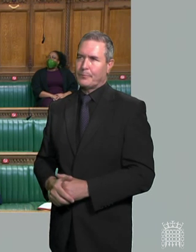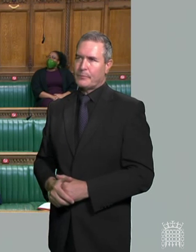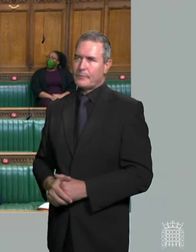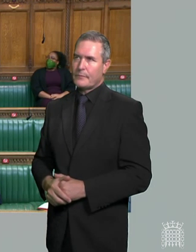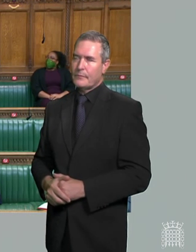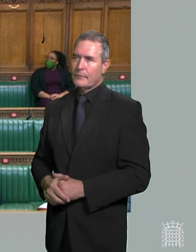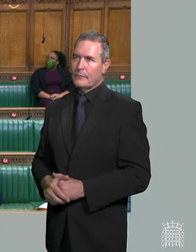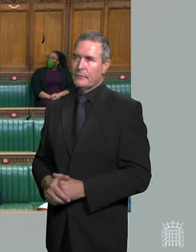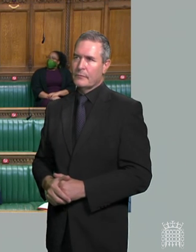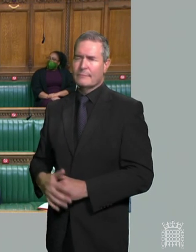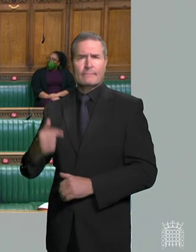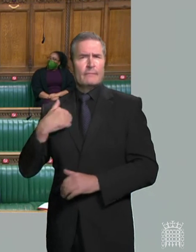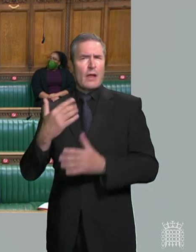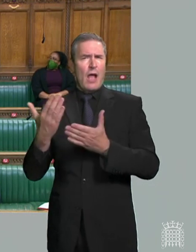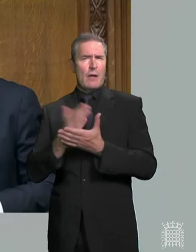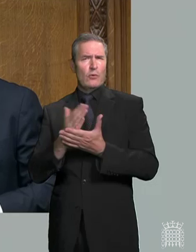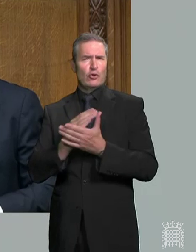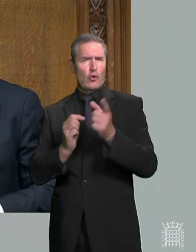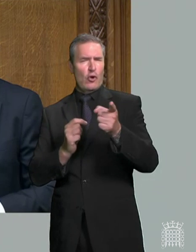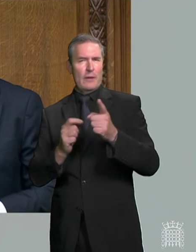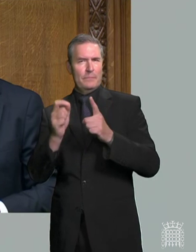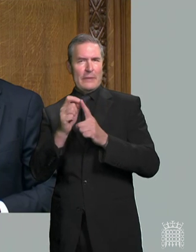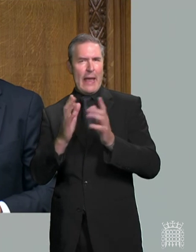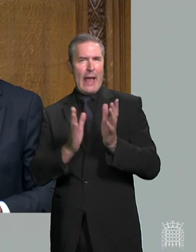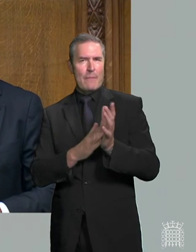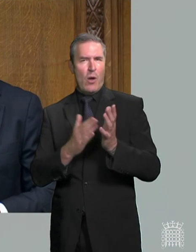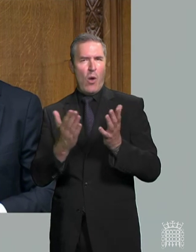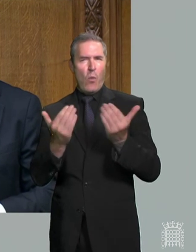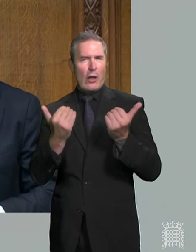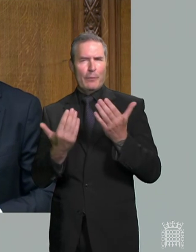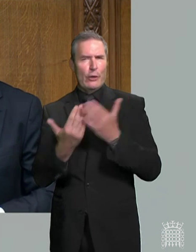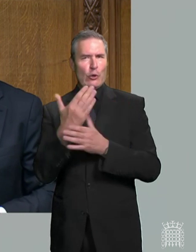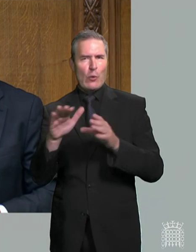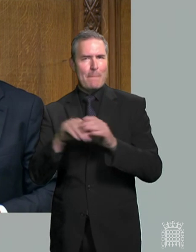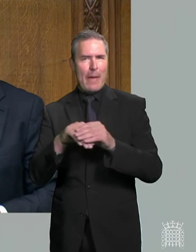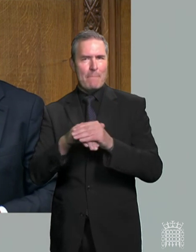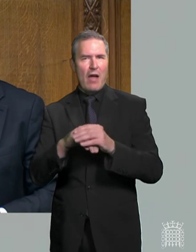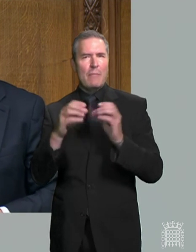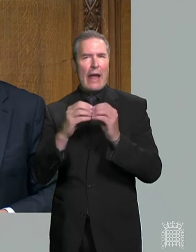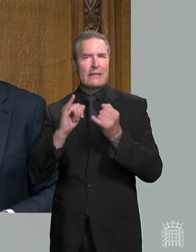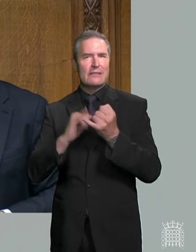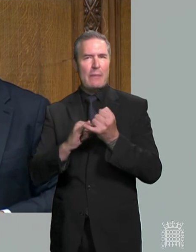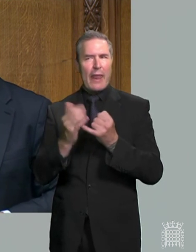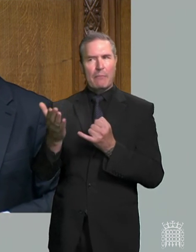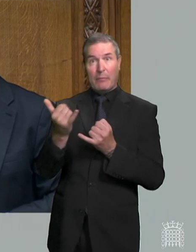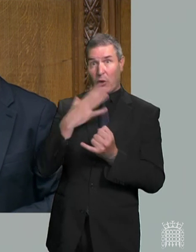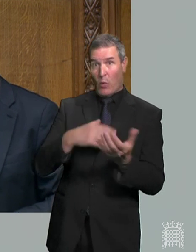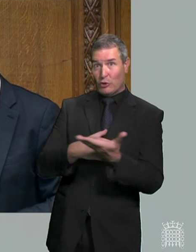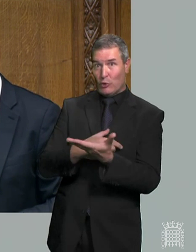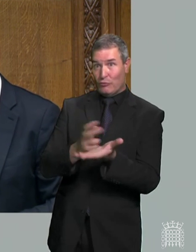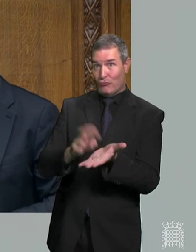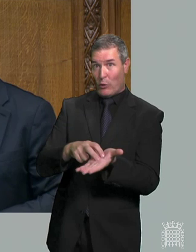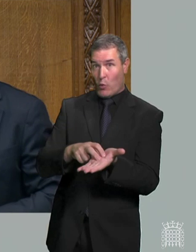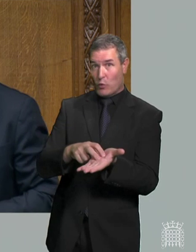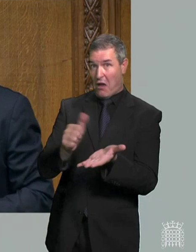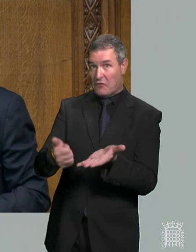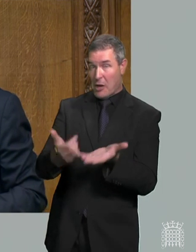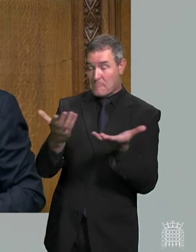Matt WesternI am not sure that the Prime Minister actually welcomed my honourable Friend the new Member for Batley and Spen , but perhaps he will want to correct the record after this.